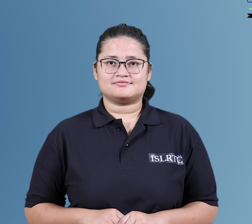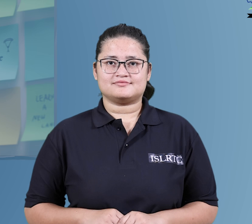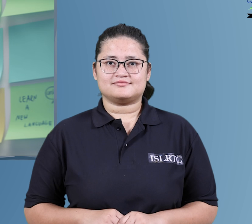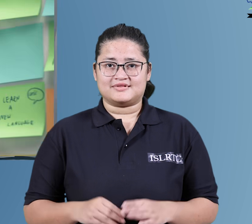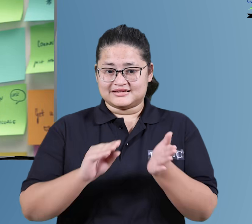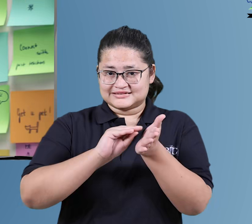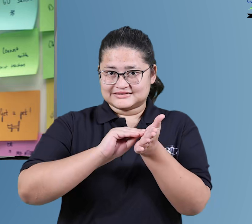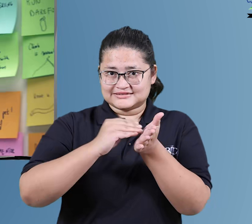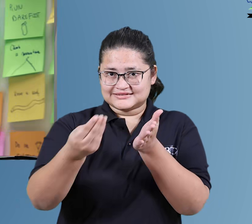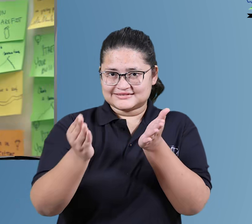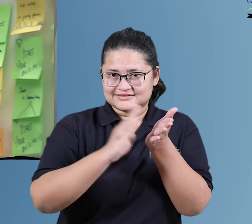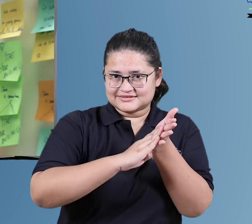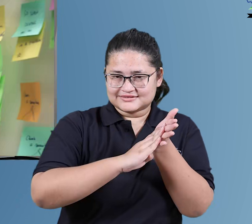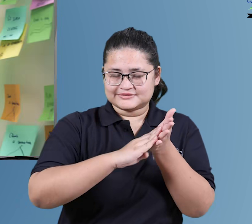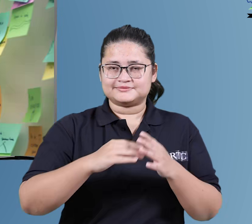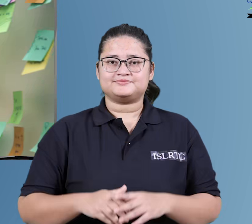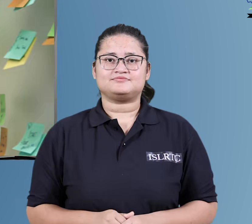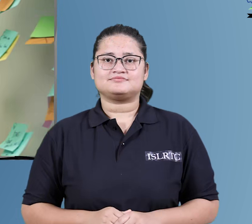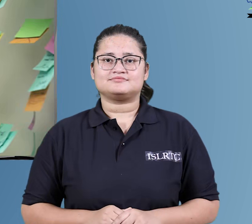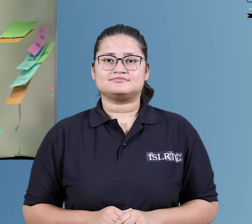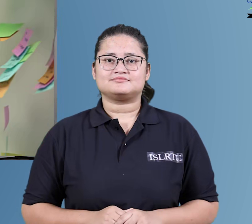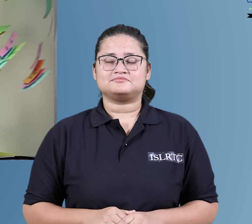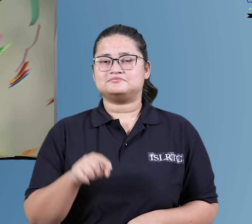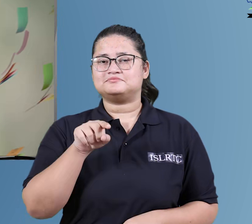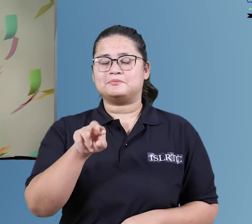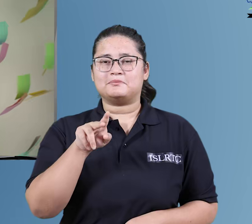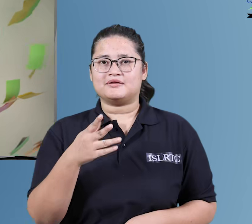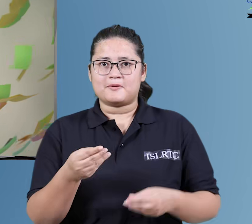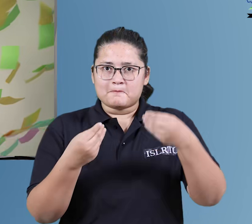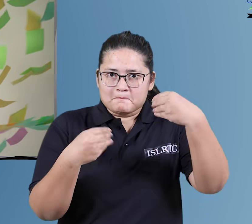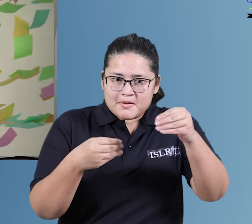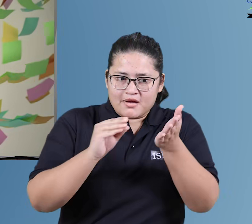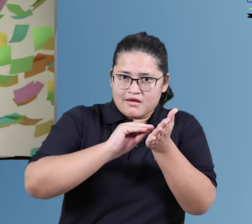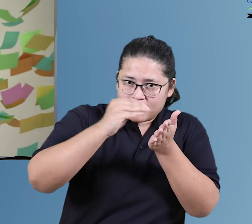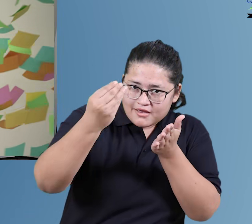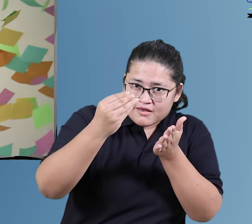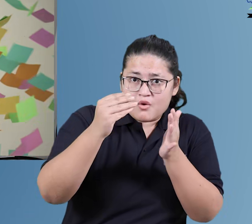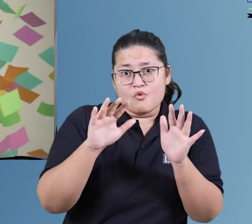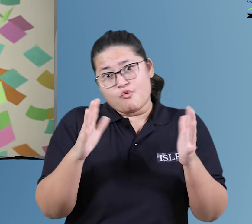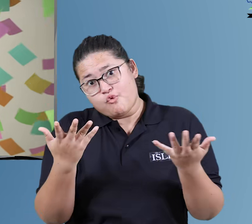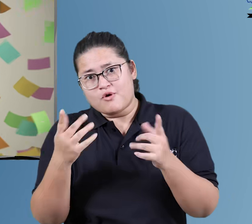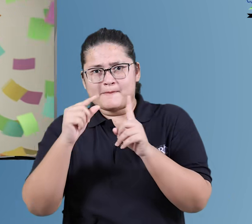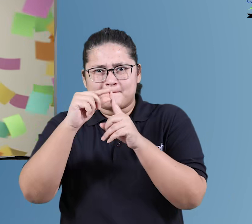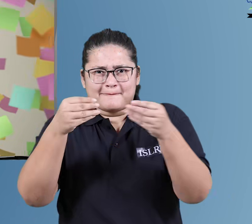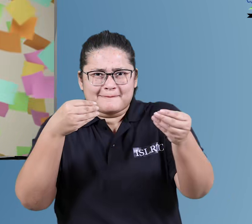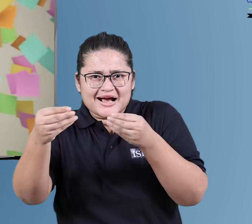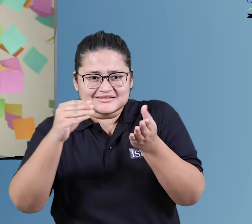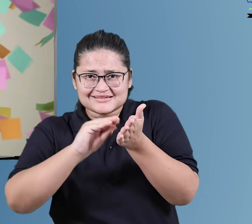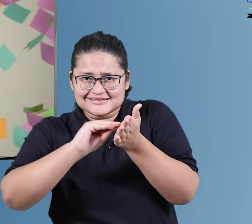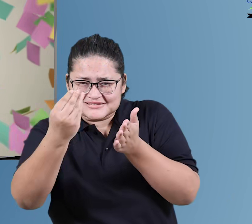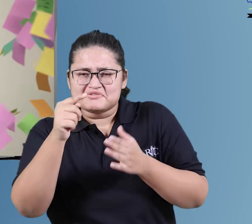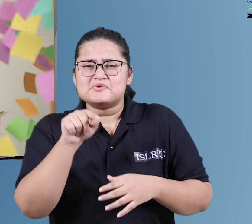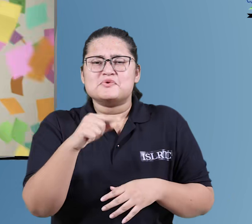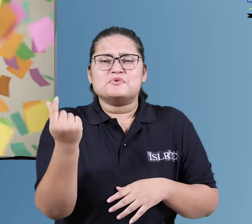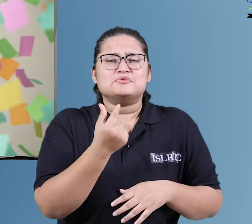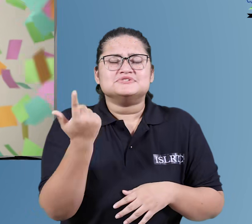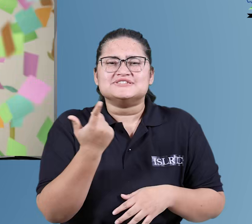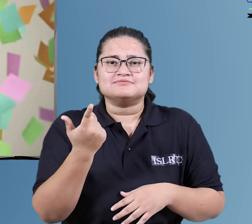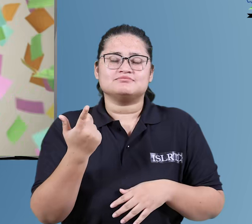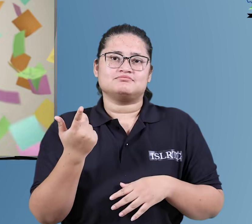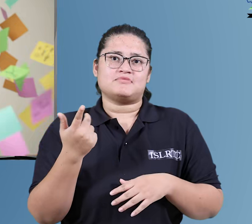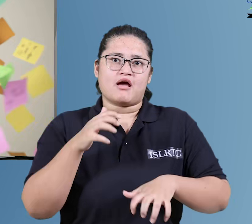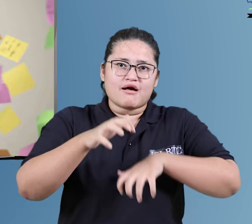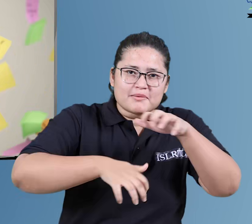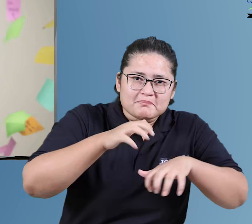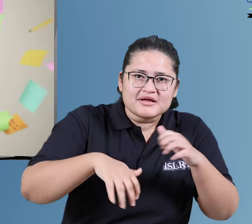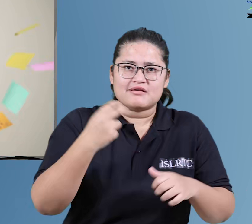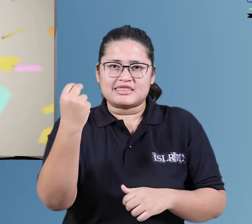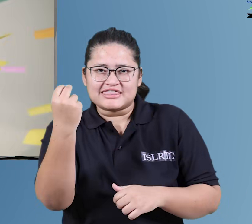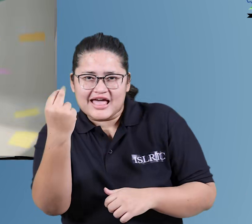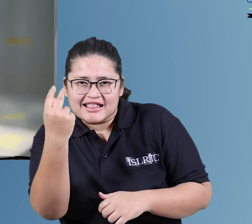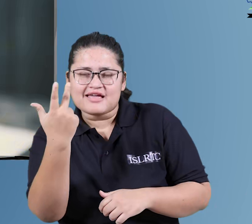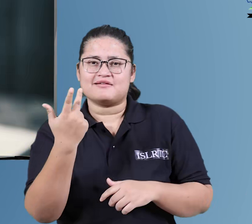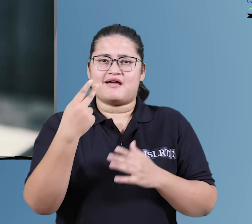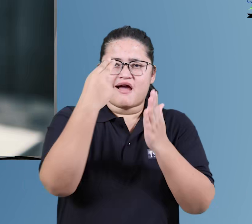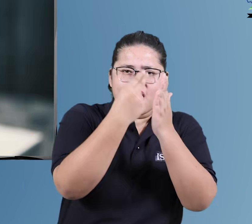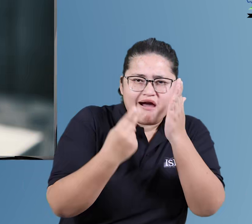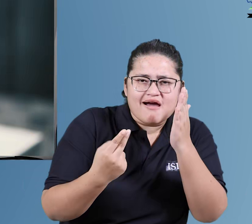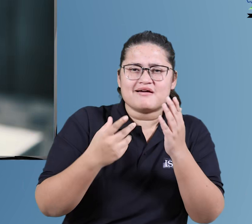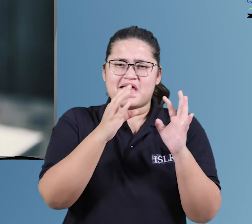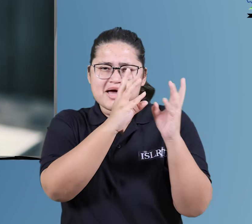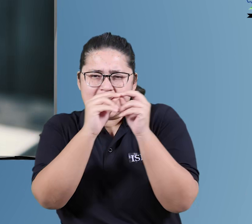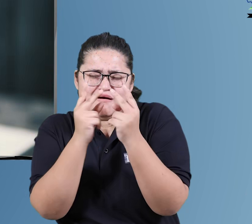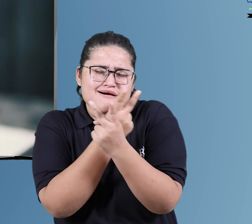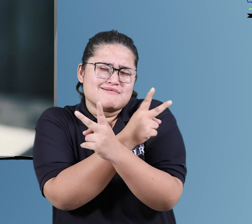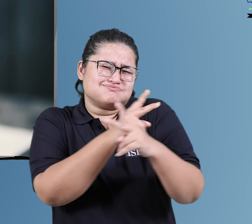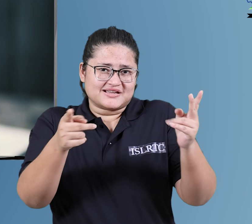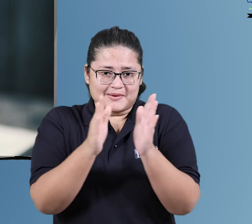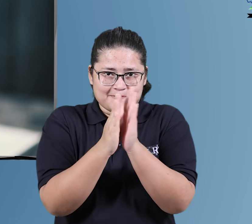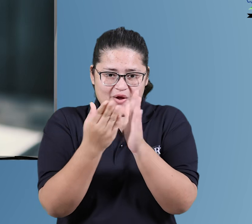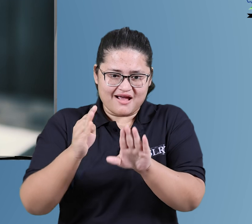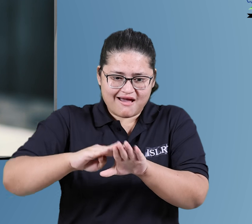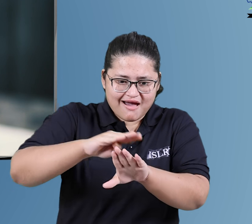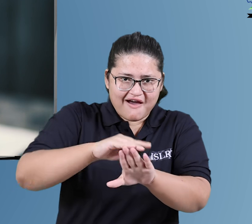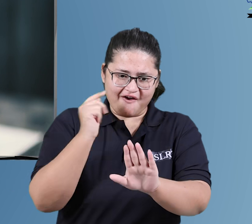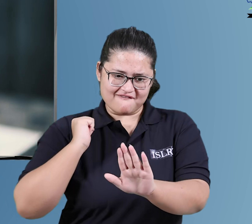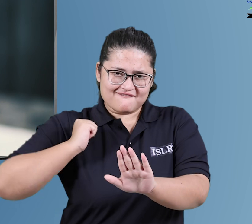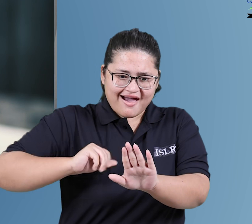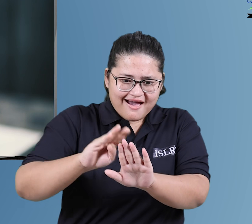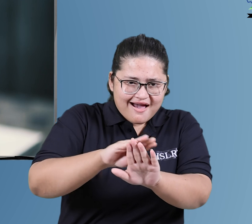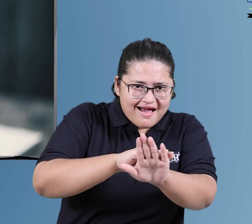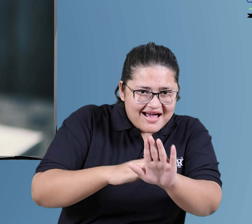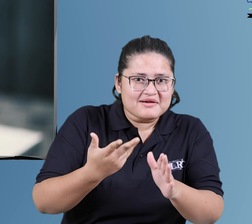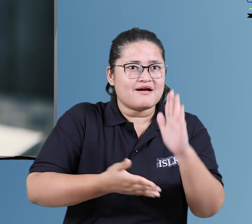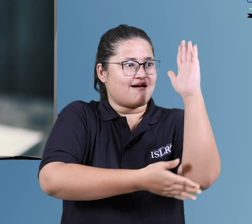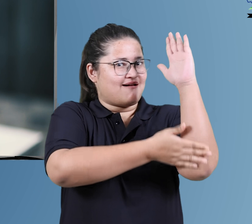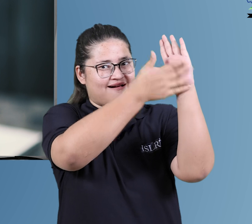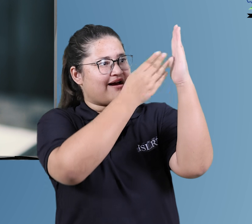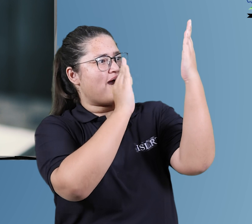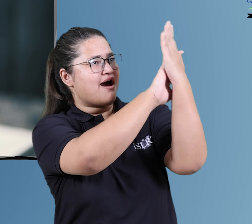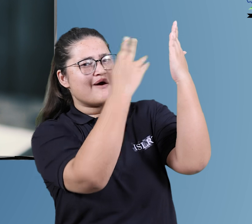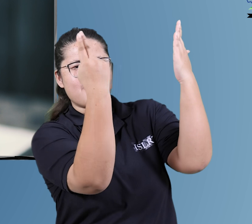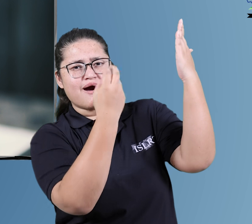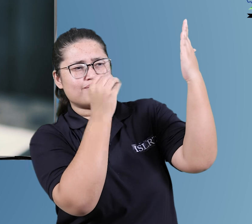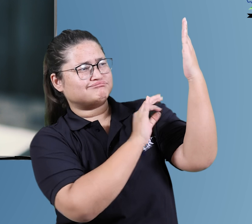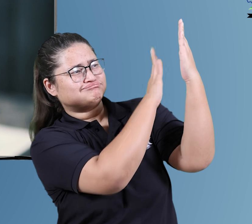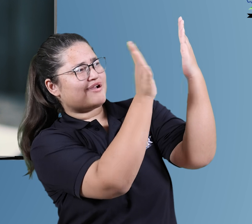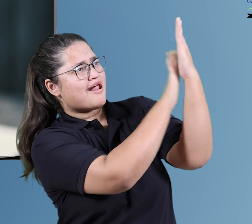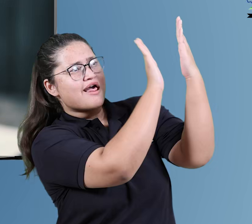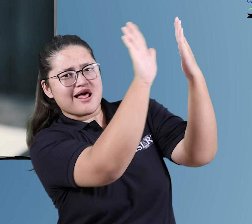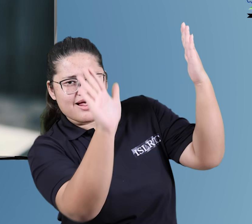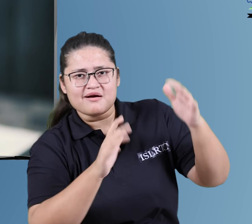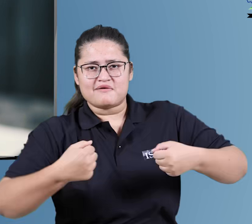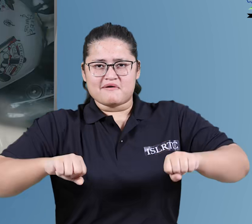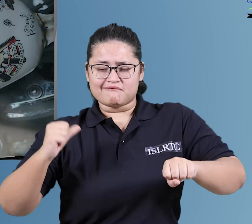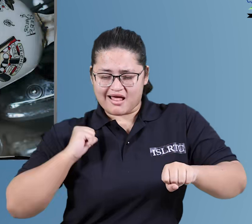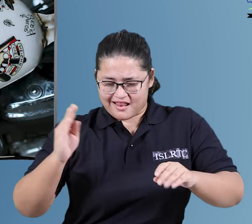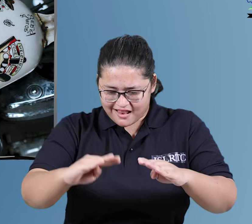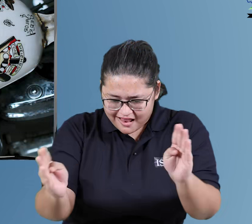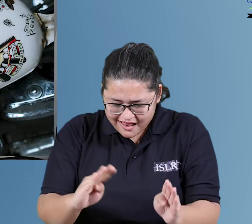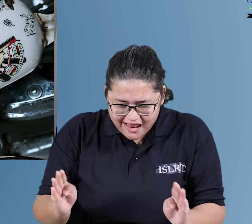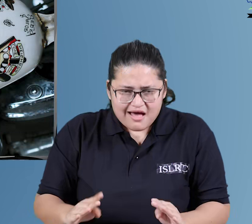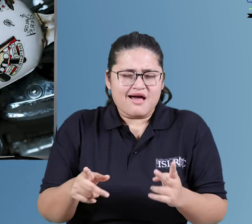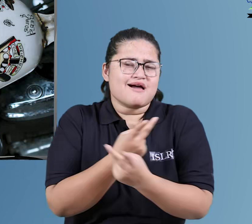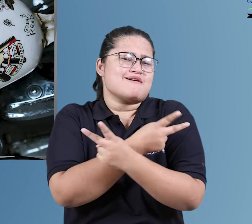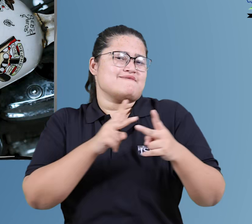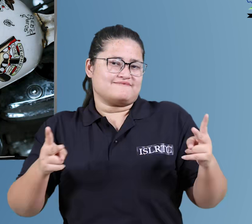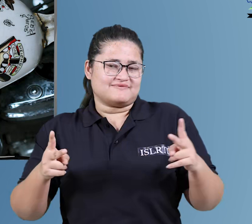Sticker A sticker is a piece of paper or plastic that often features images or designs, with adhesive on the back that allows it to be attached to surfaces like bags, walls, or bikes etc.